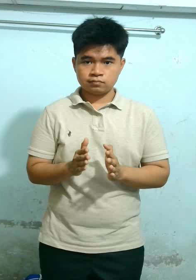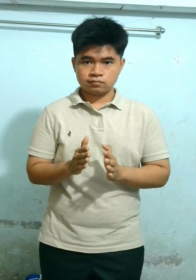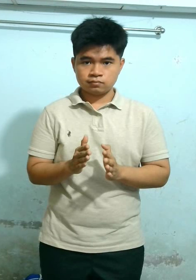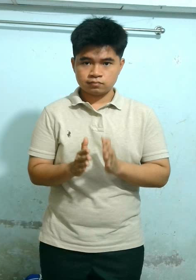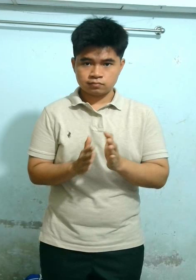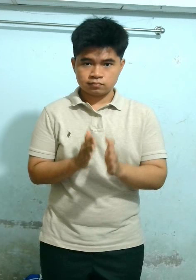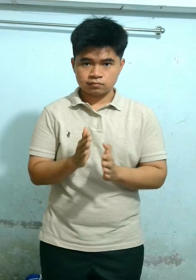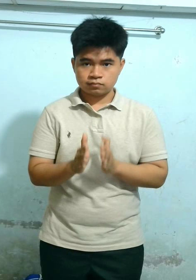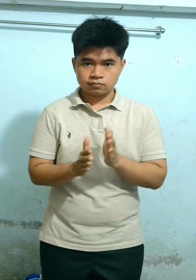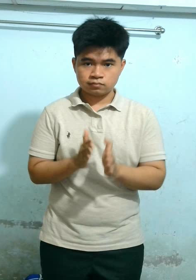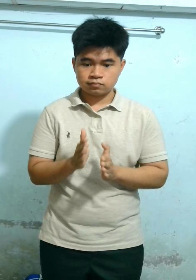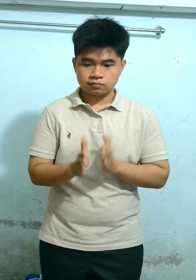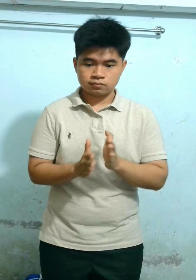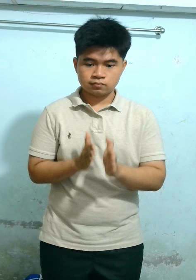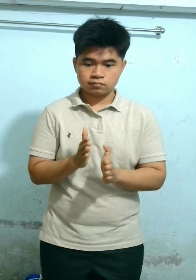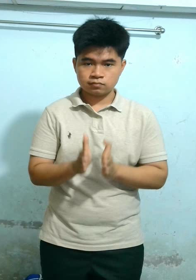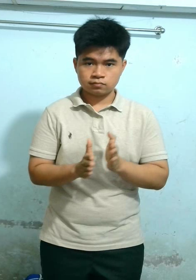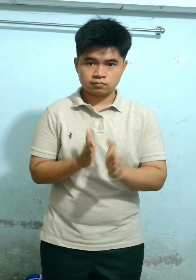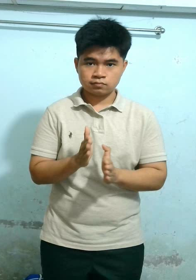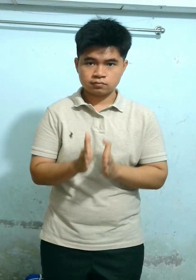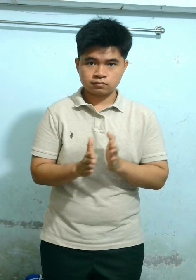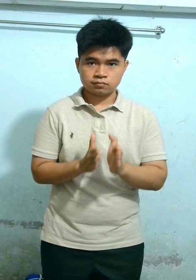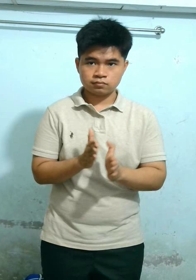ngon ngu ki hieu